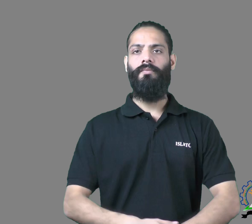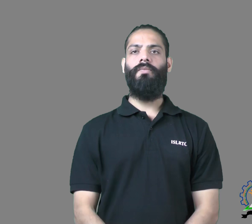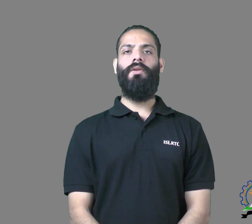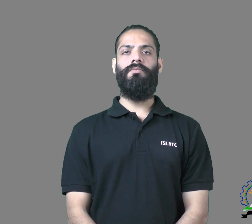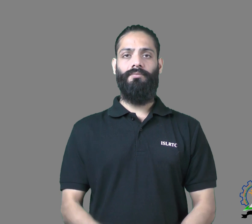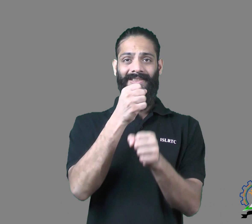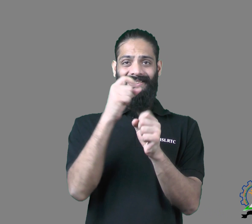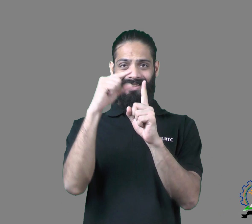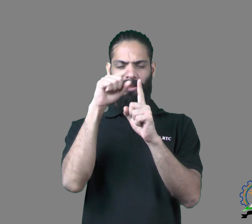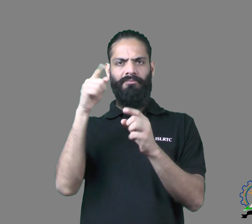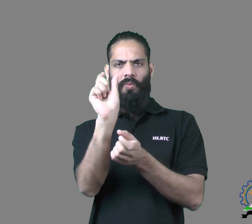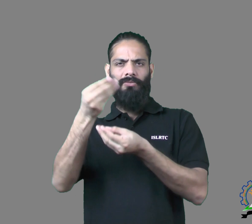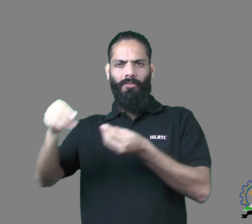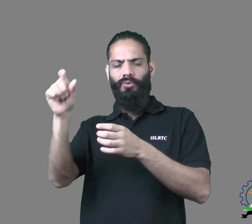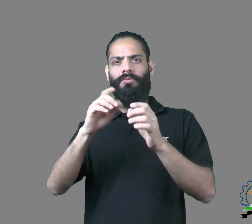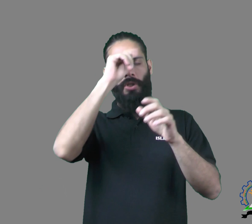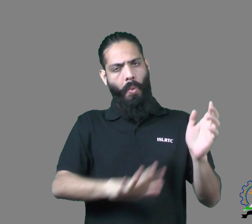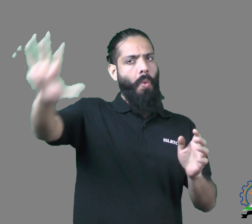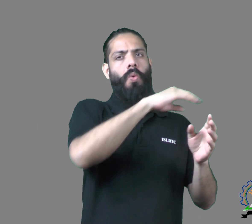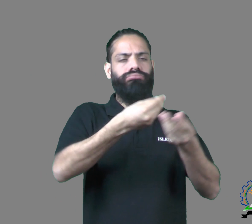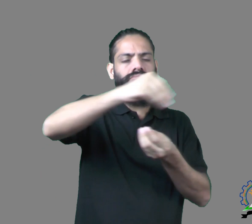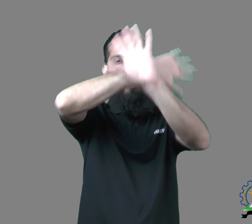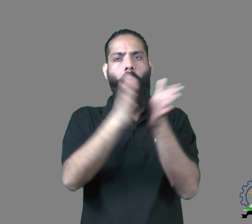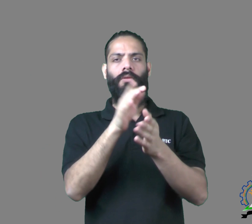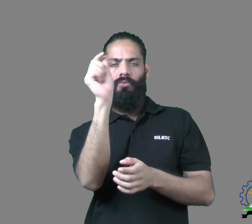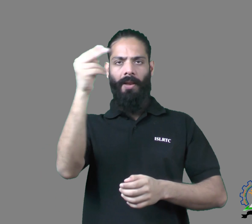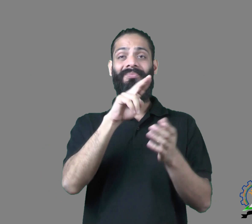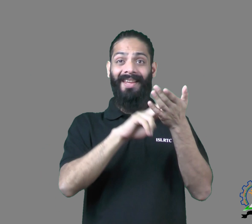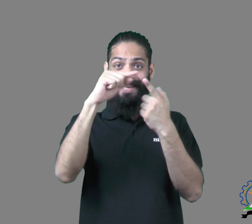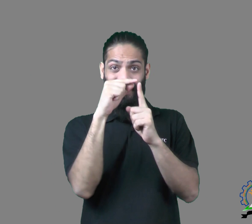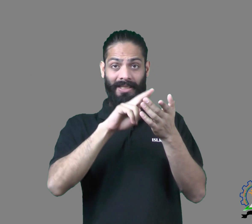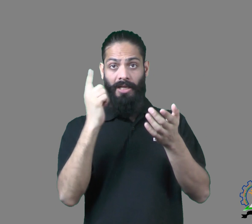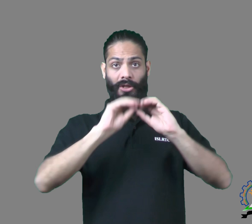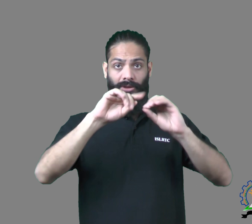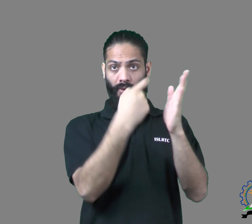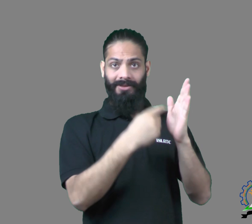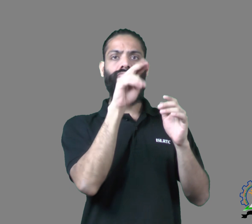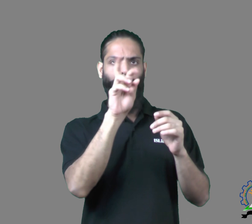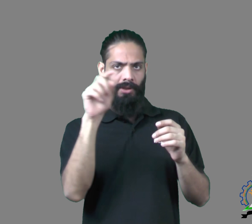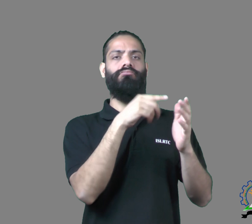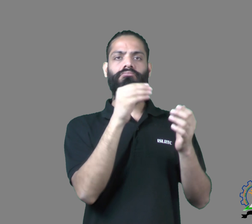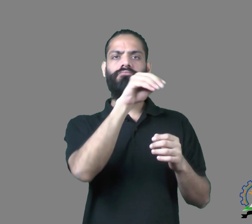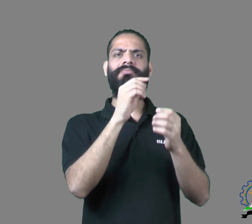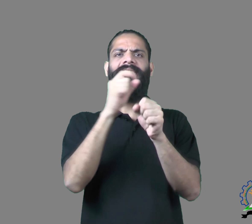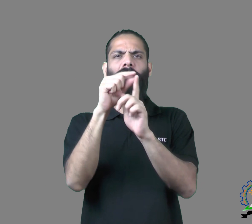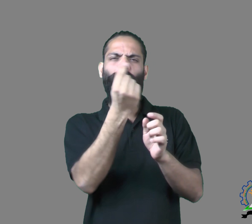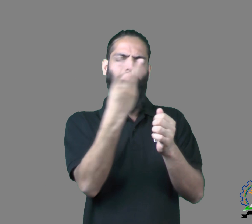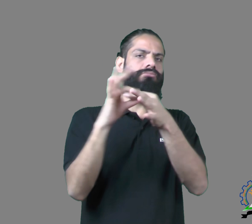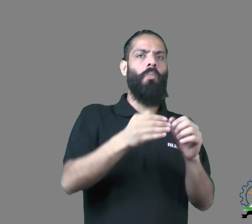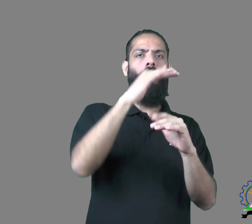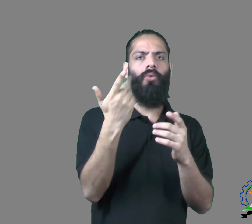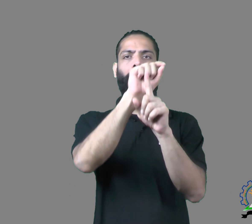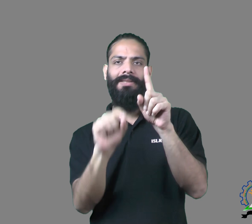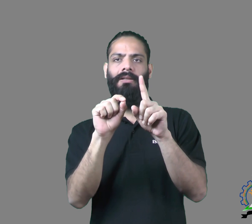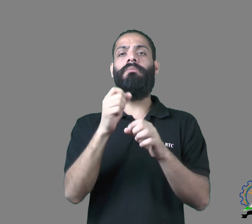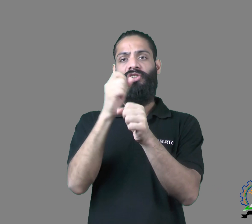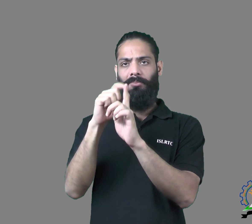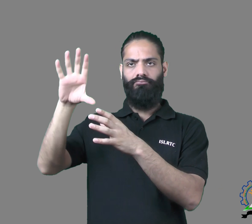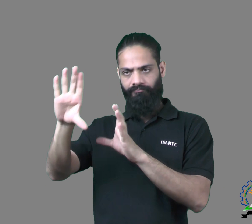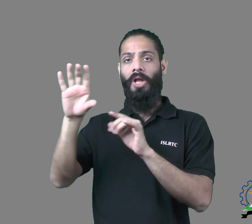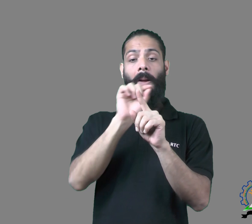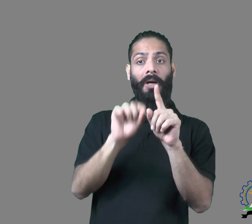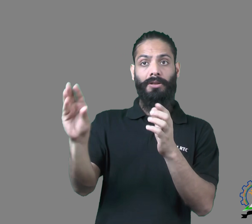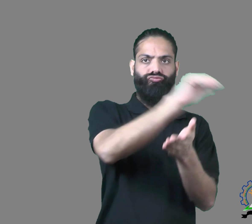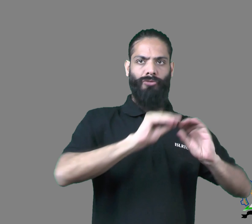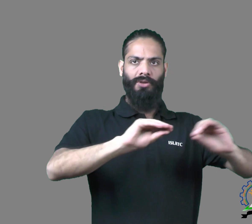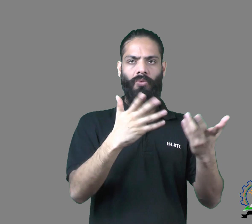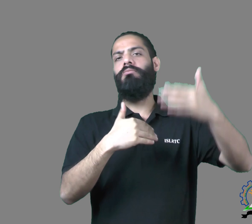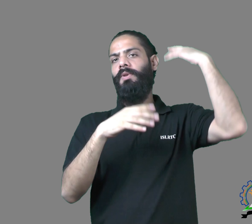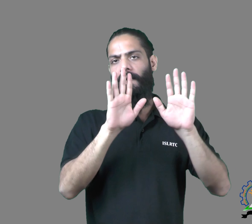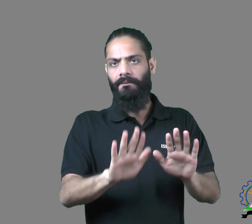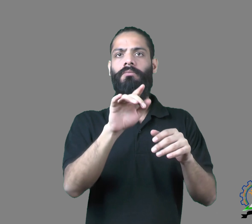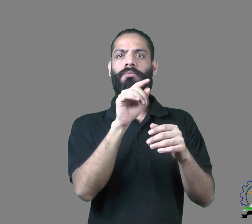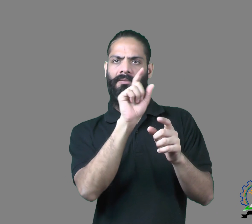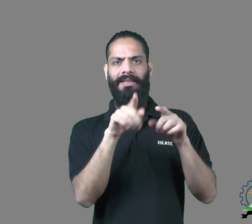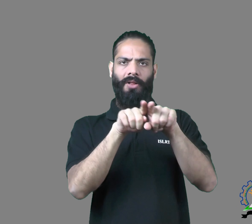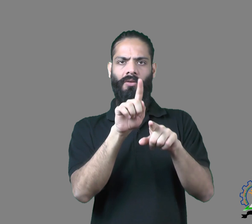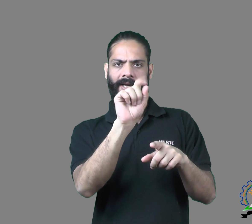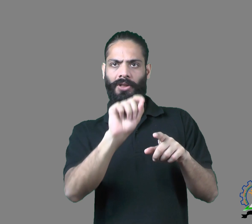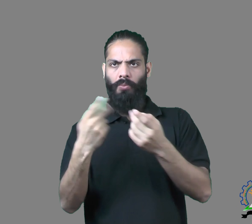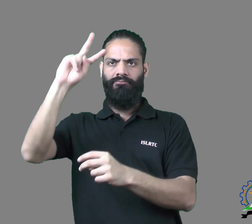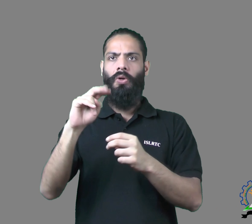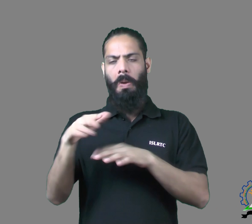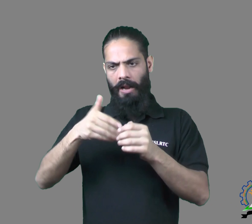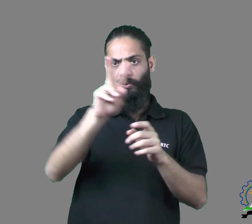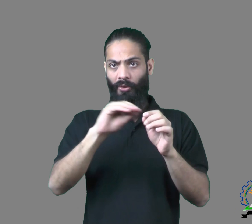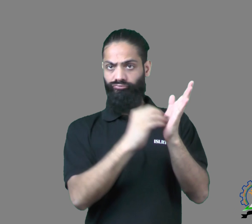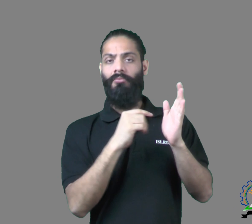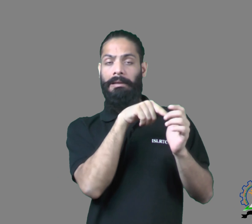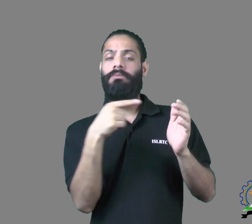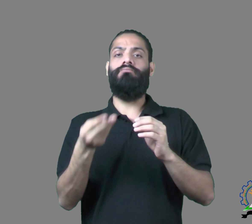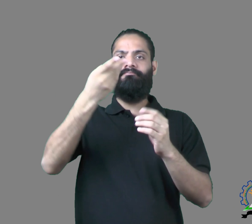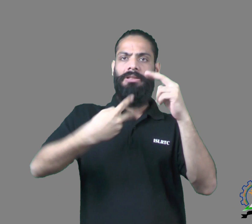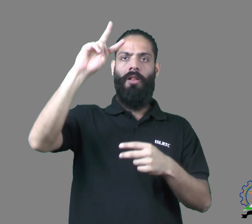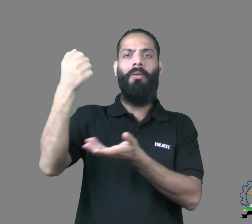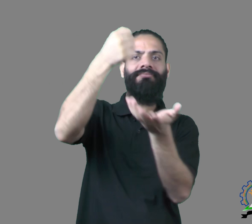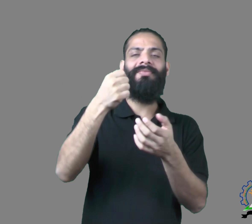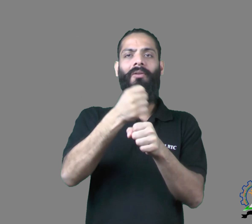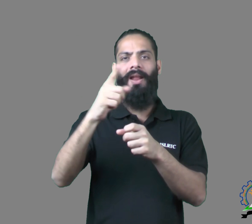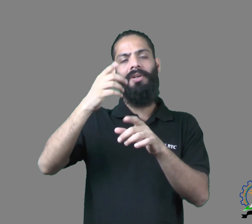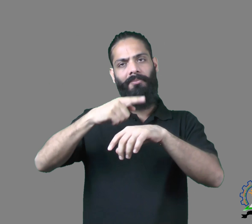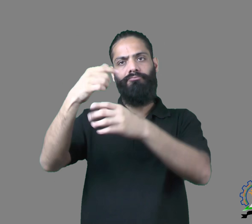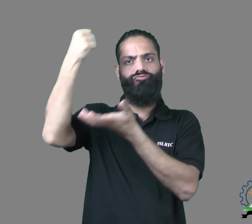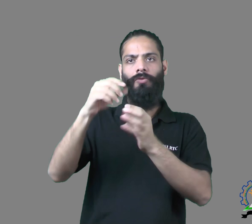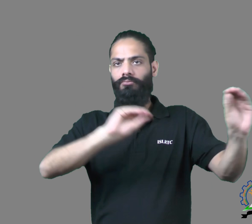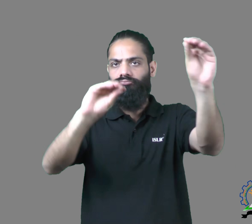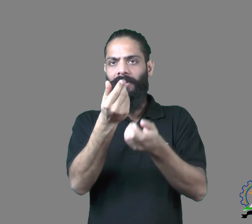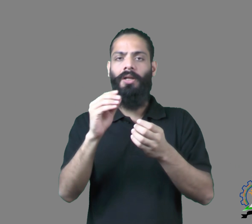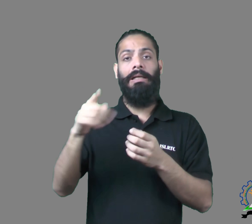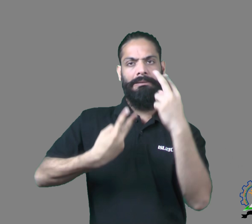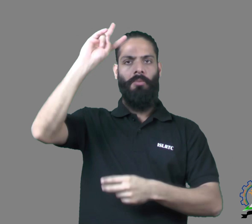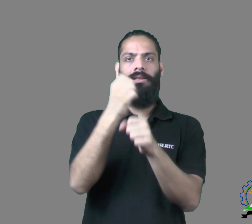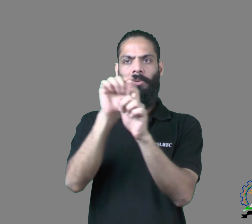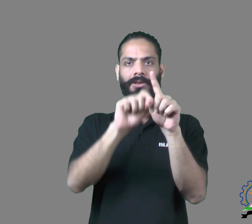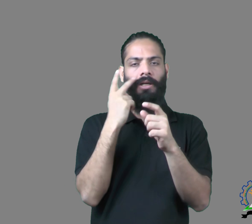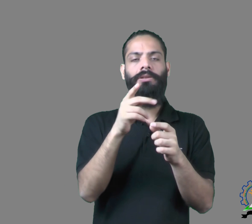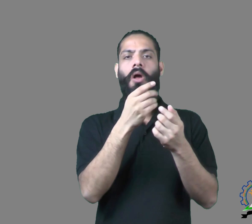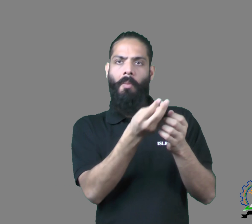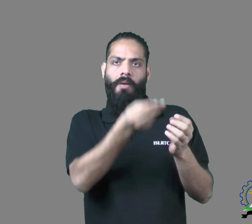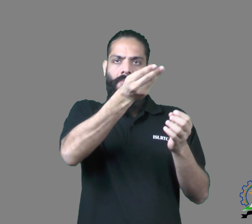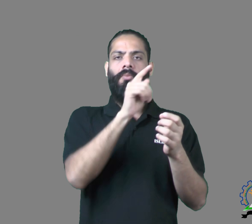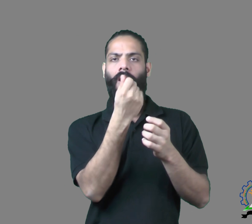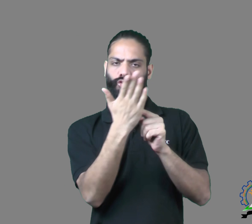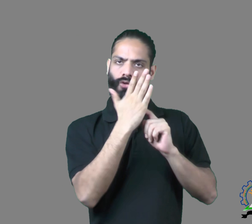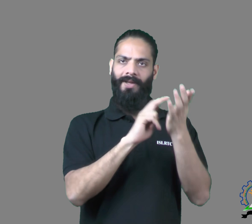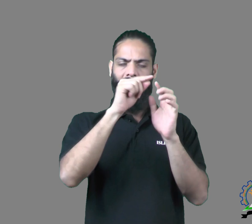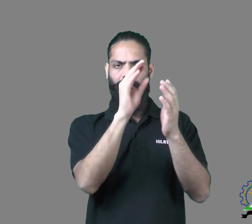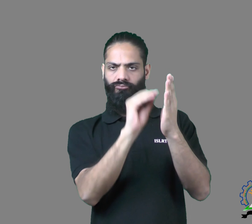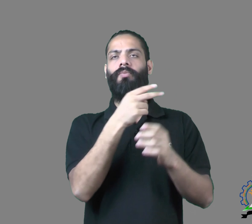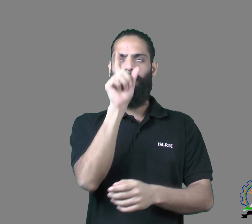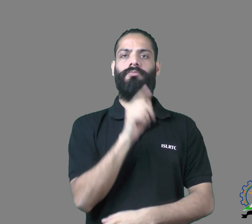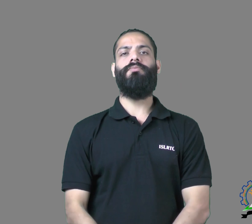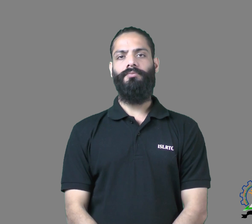Gross Domestic Product (GDP)